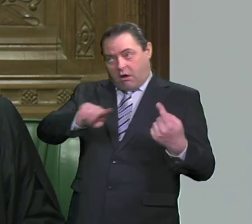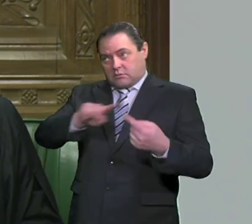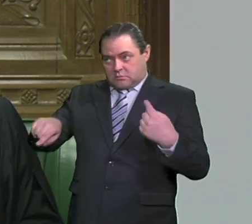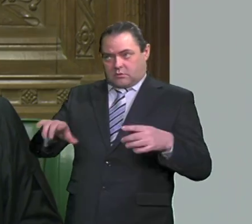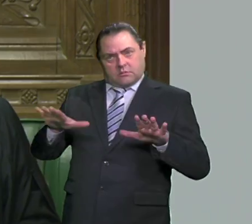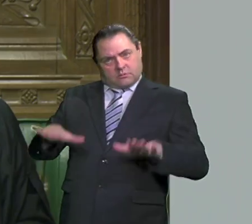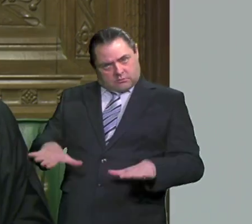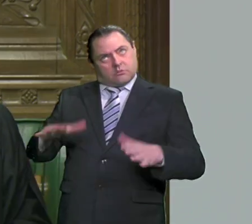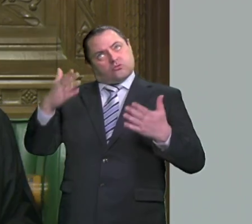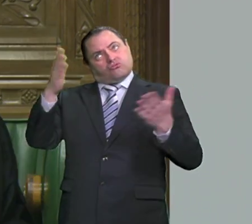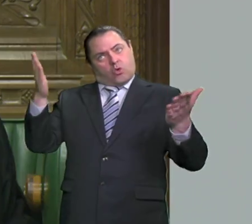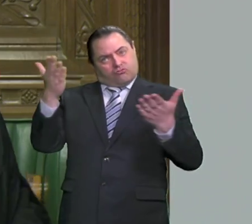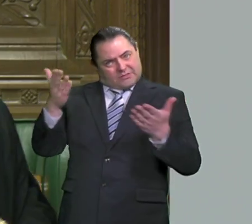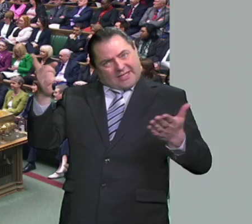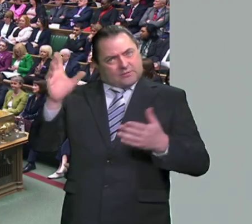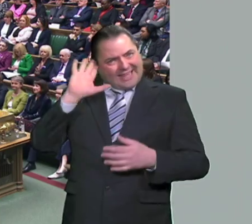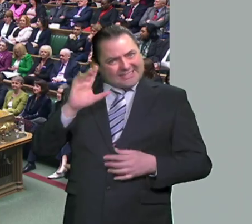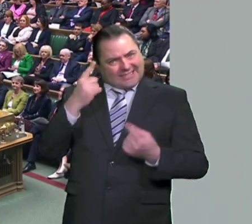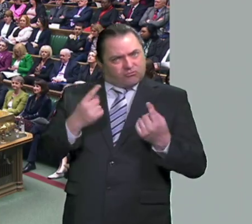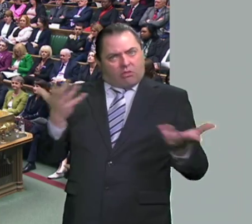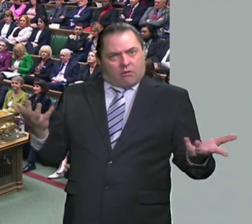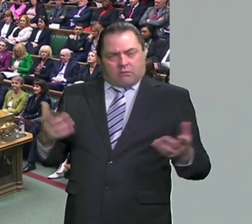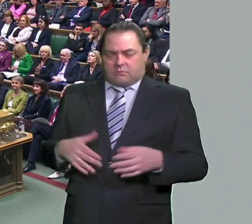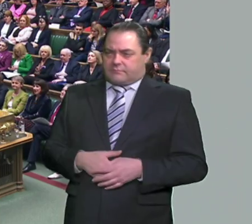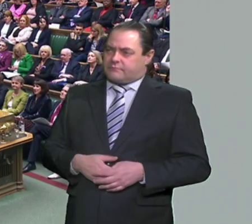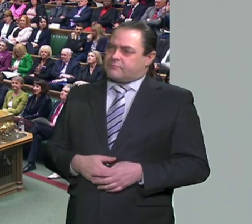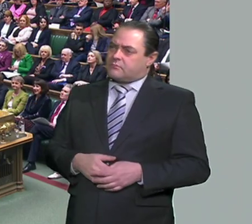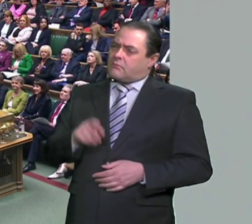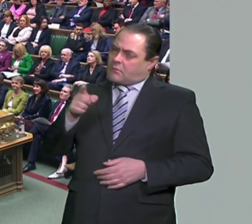Show our constituents the respect they are due. Come on, Prime Minister.